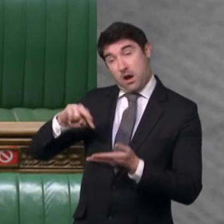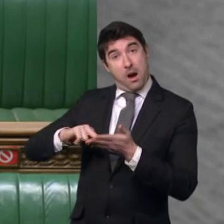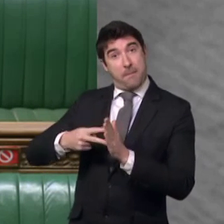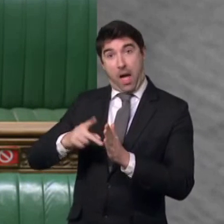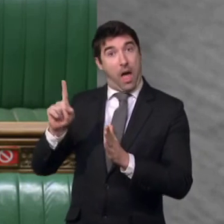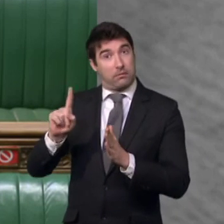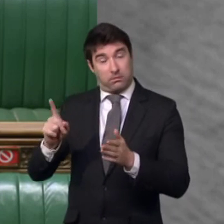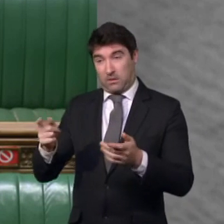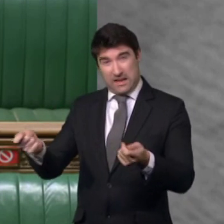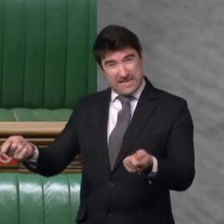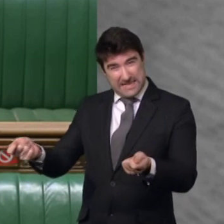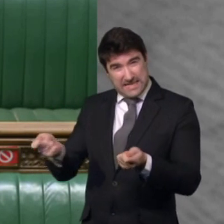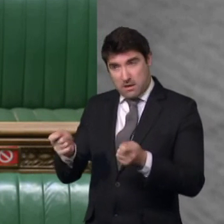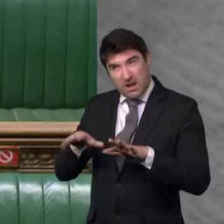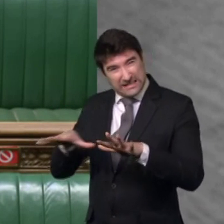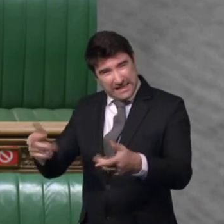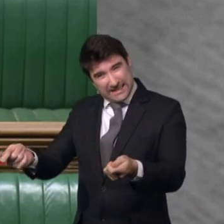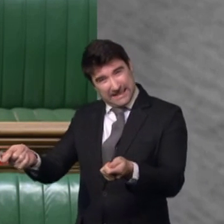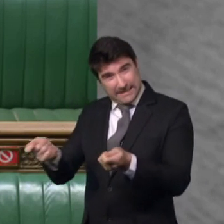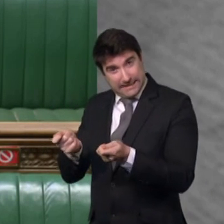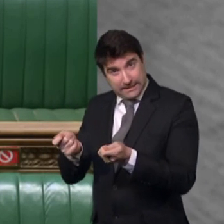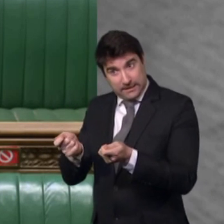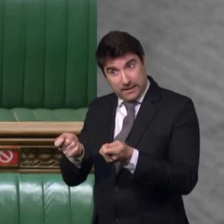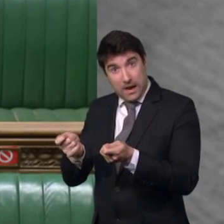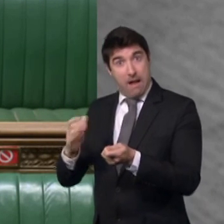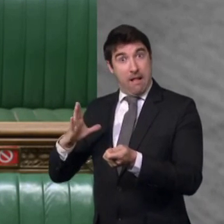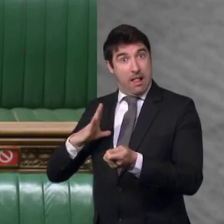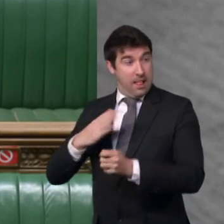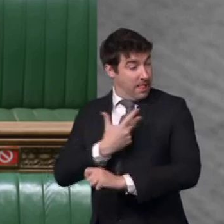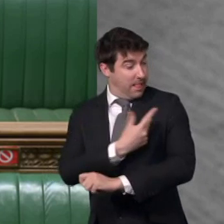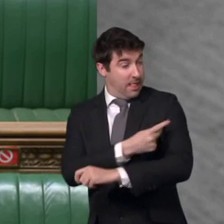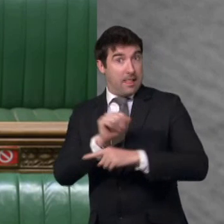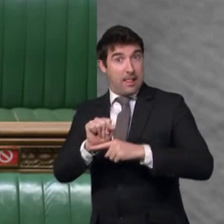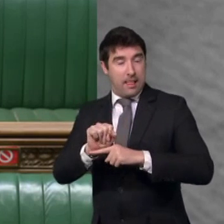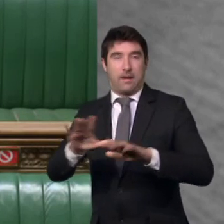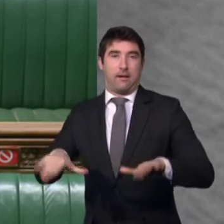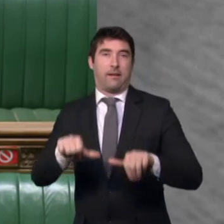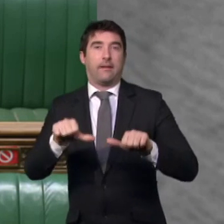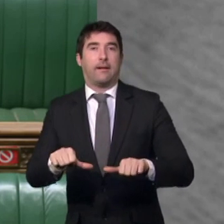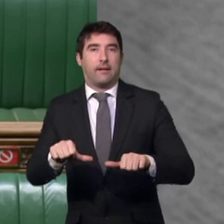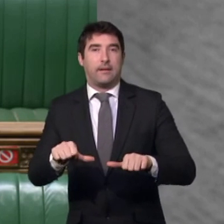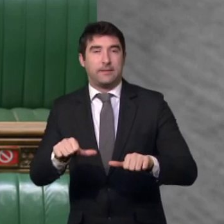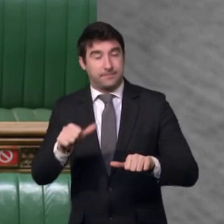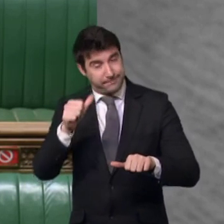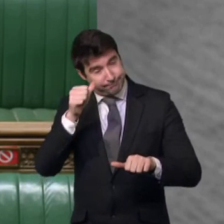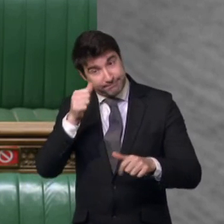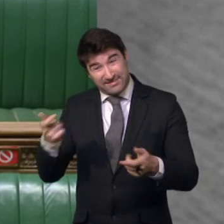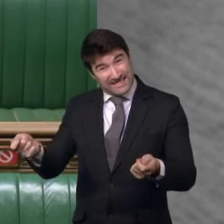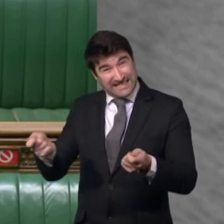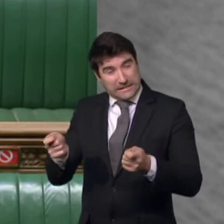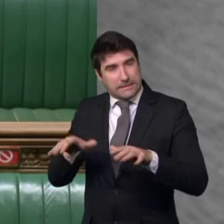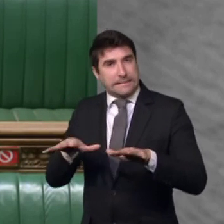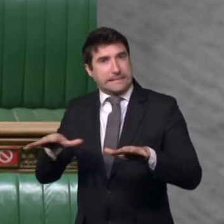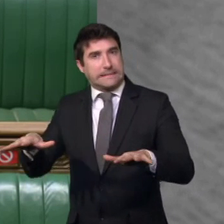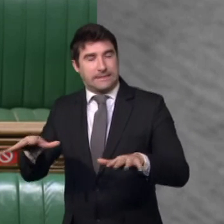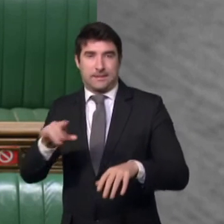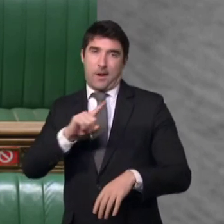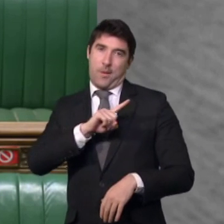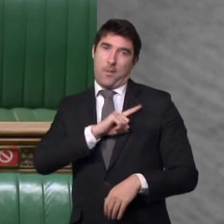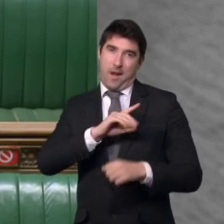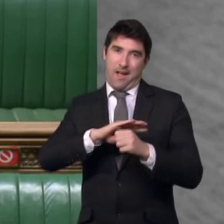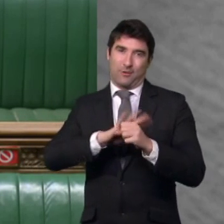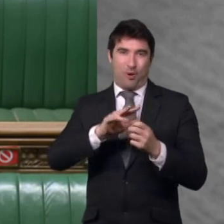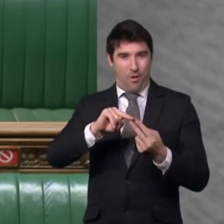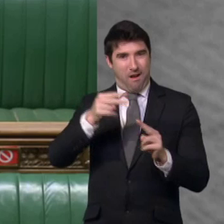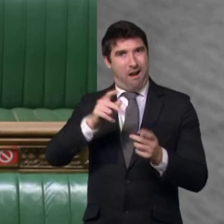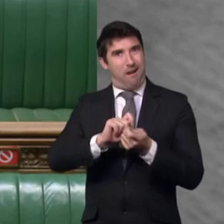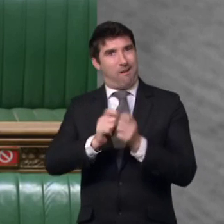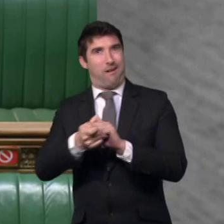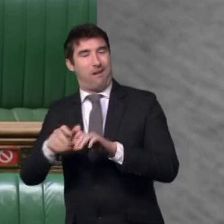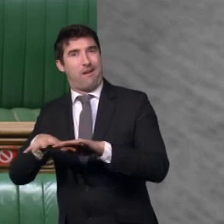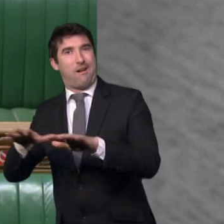Suppressing the virus has got a whole lot harder because of the new variant, and we must take more action today, but the vaccine is the route out of the crisis.